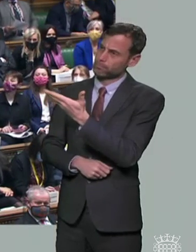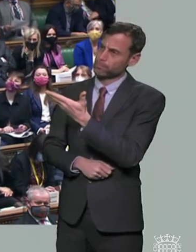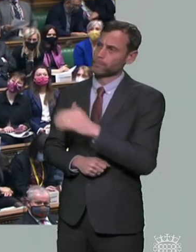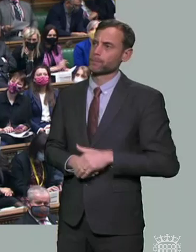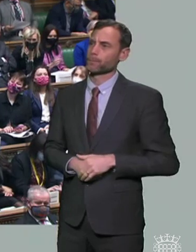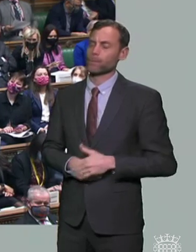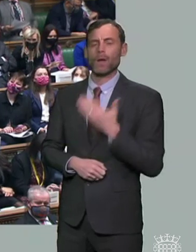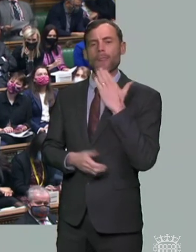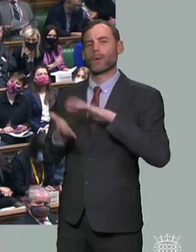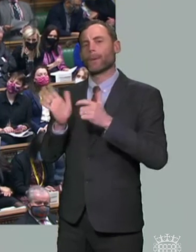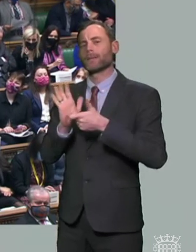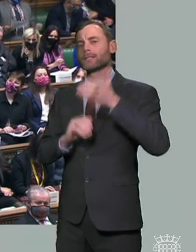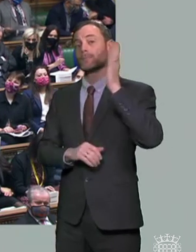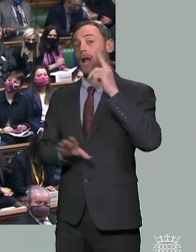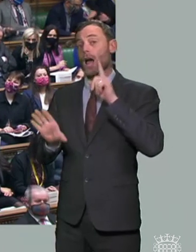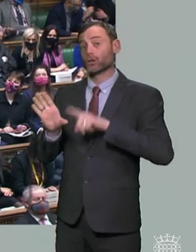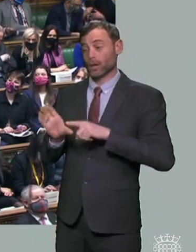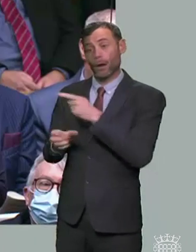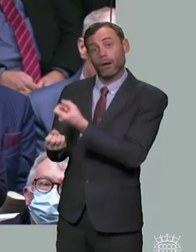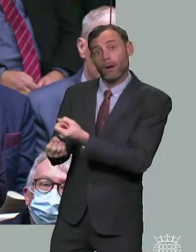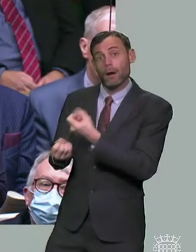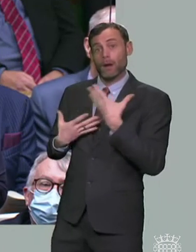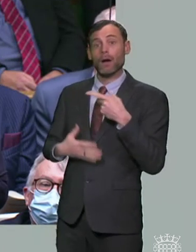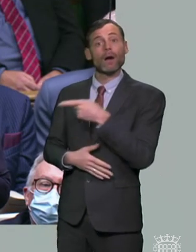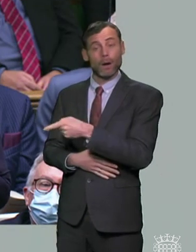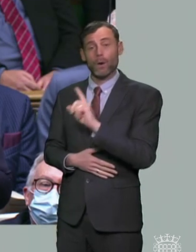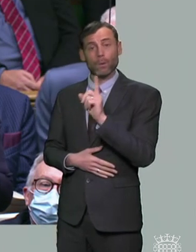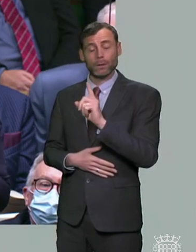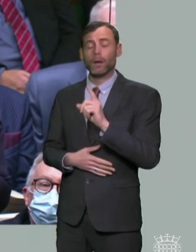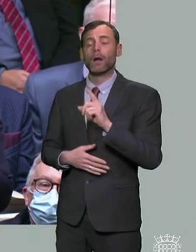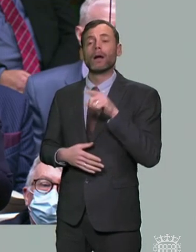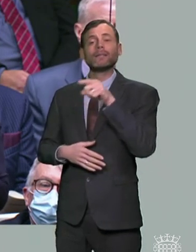Last year, we were told by the Prime Minister that there were no Downing Street parties.